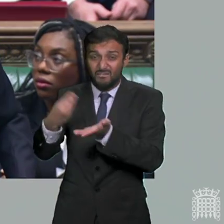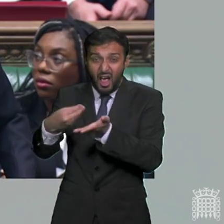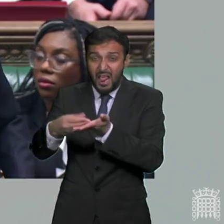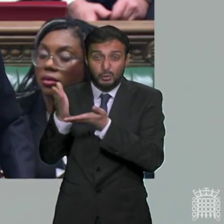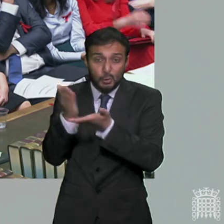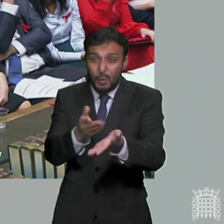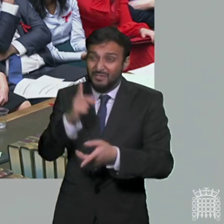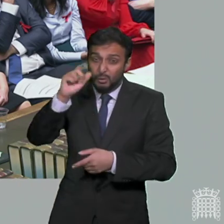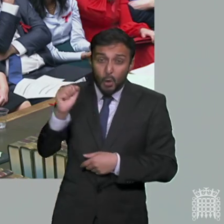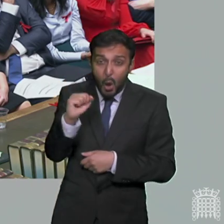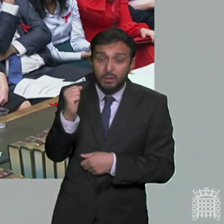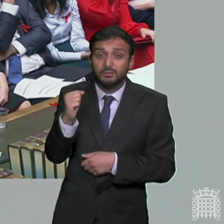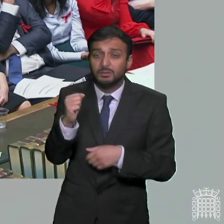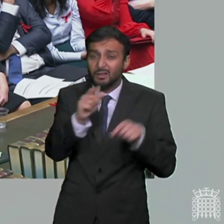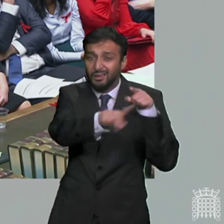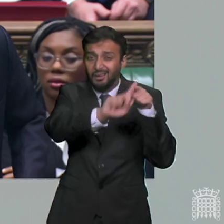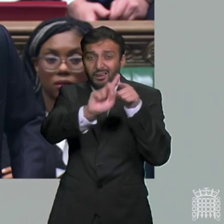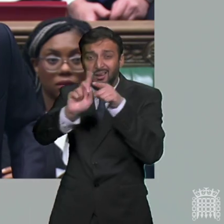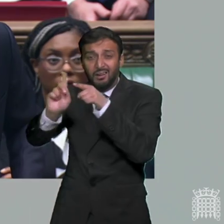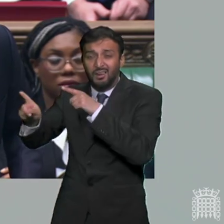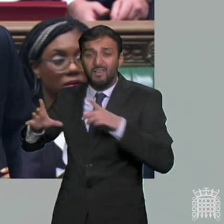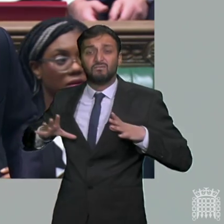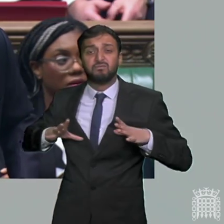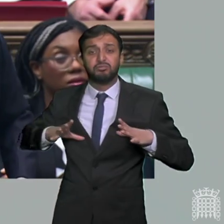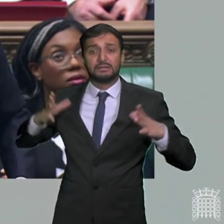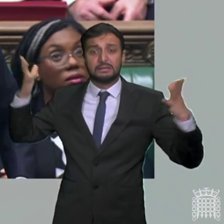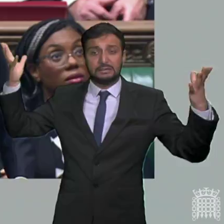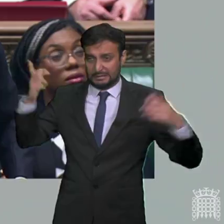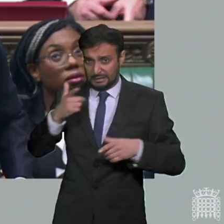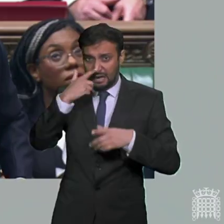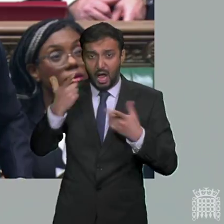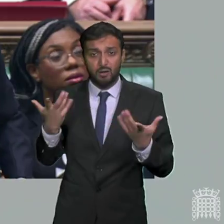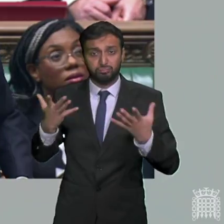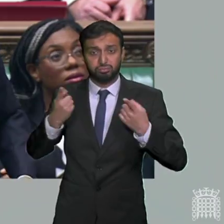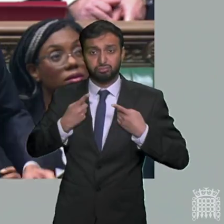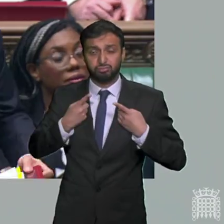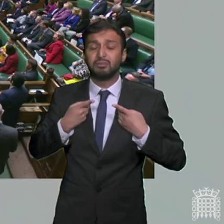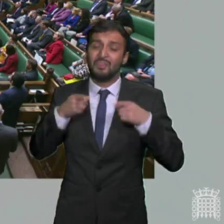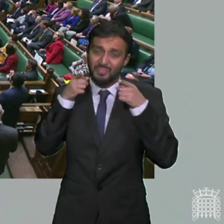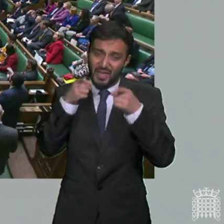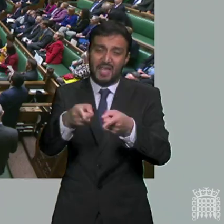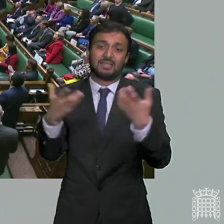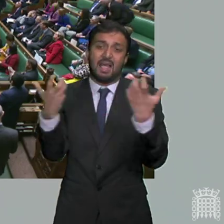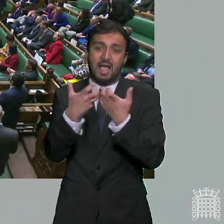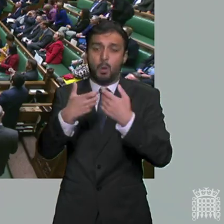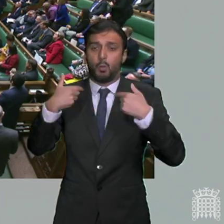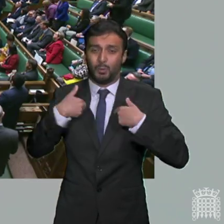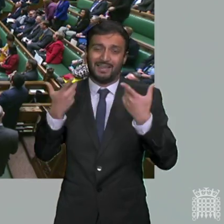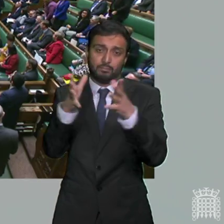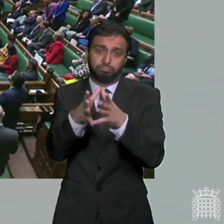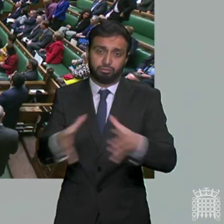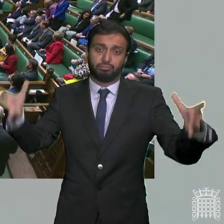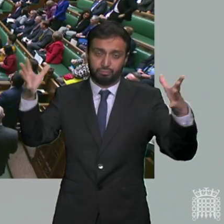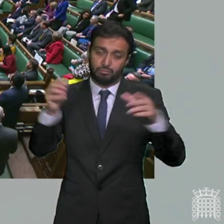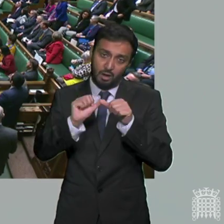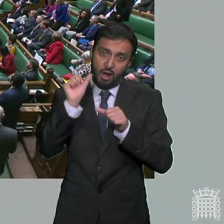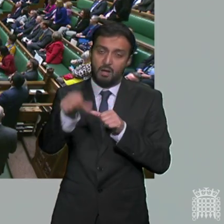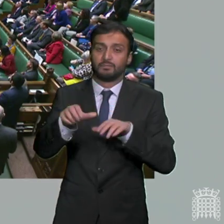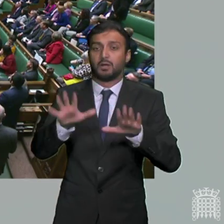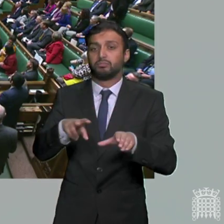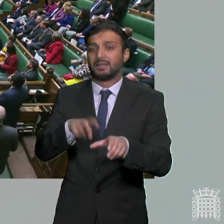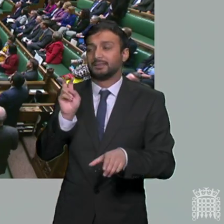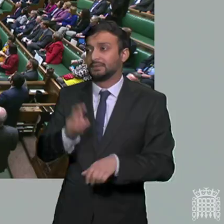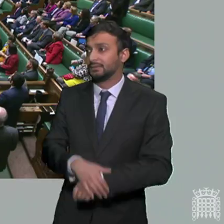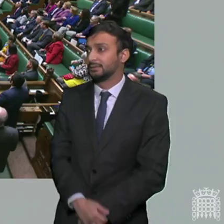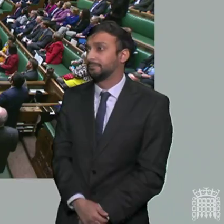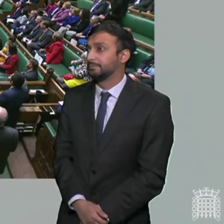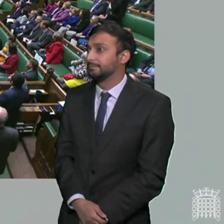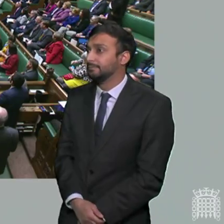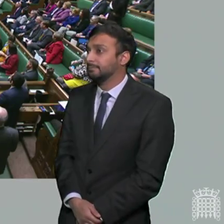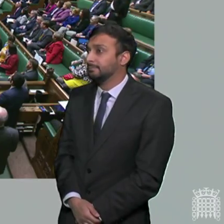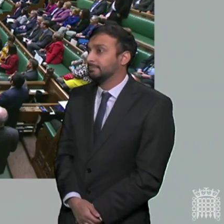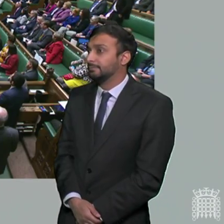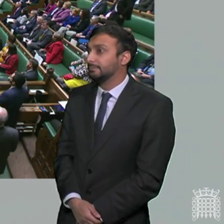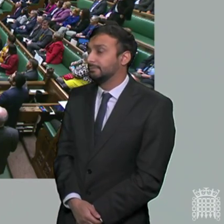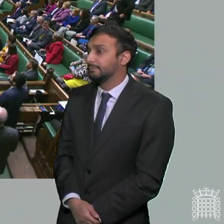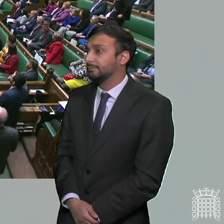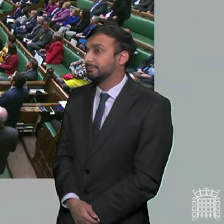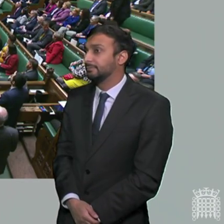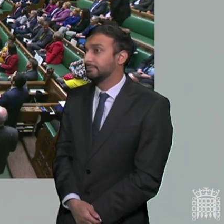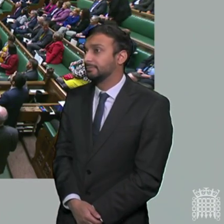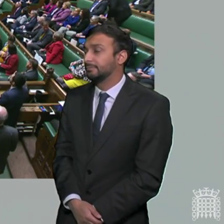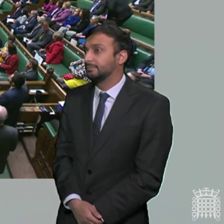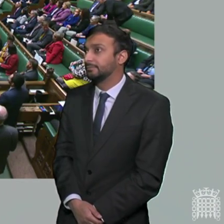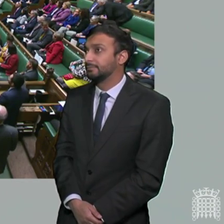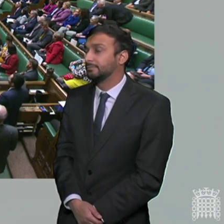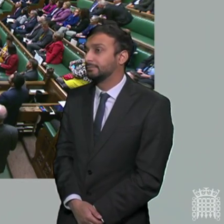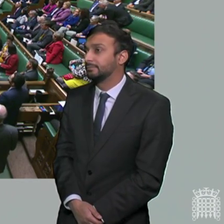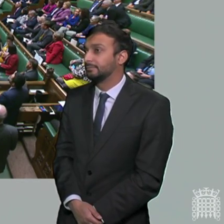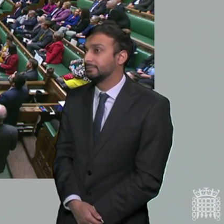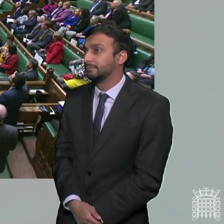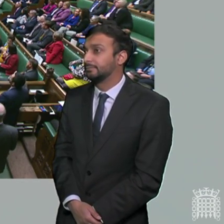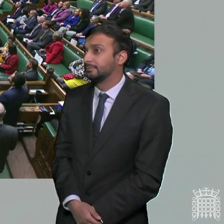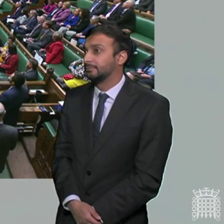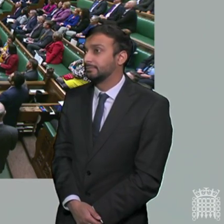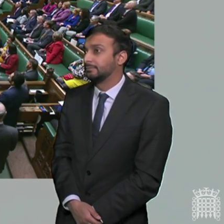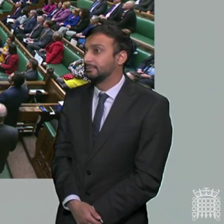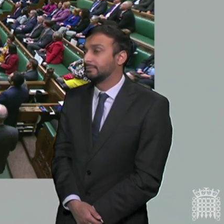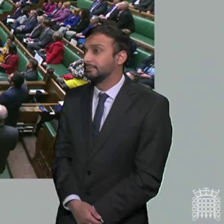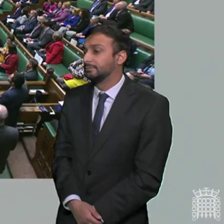That is how we are going to create prosperity across this nation and that is why we are going to get on and deregulate post Brexit.